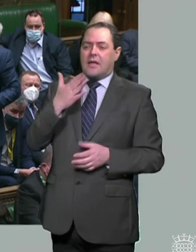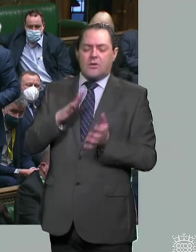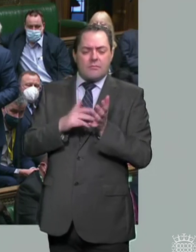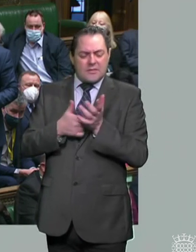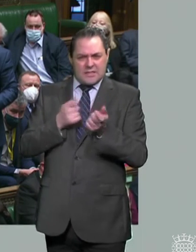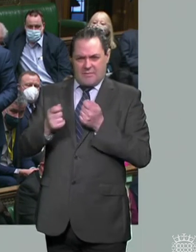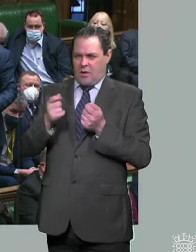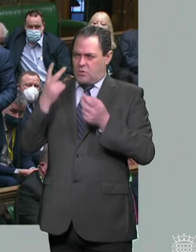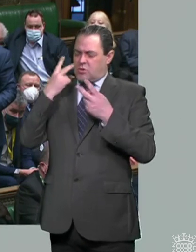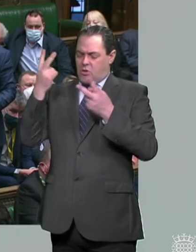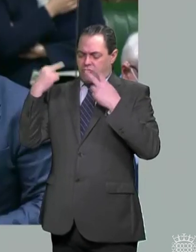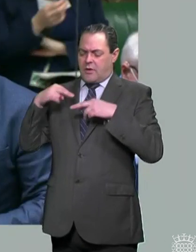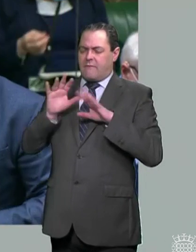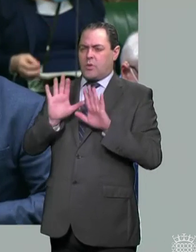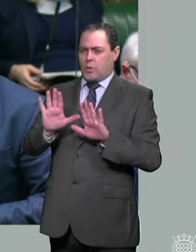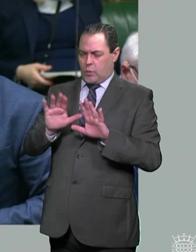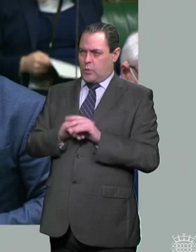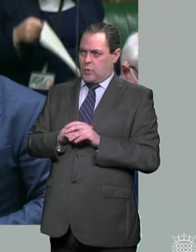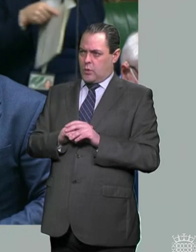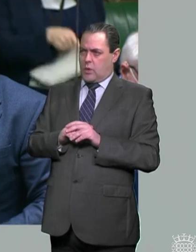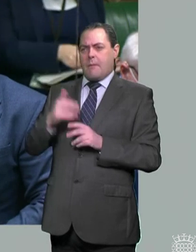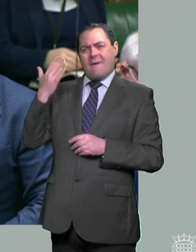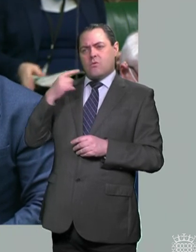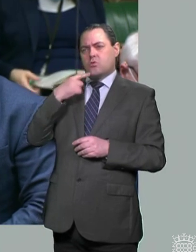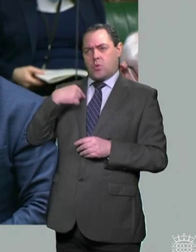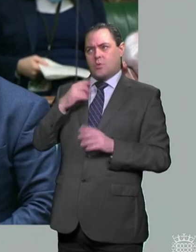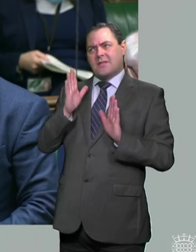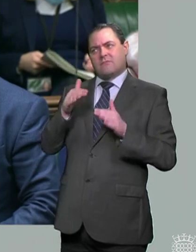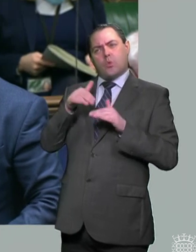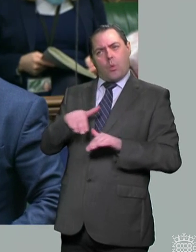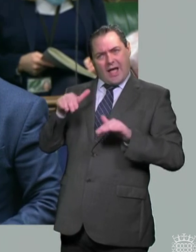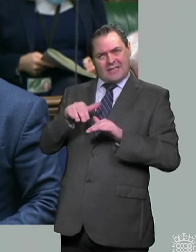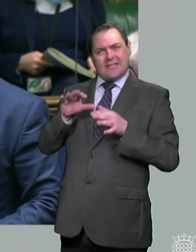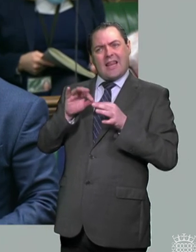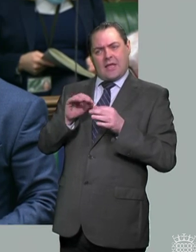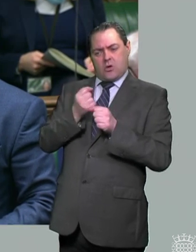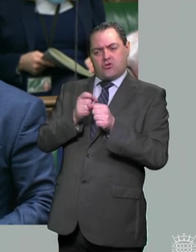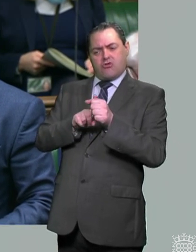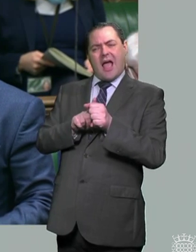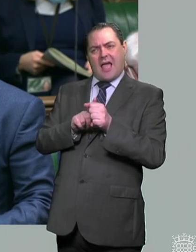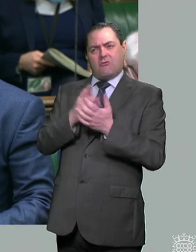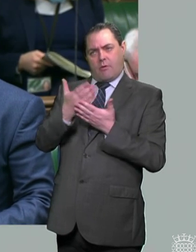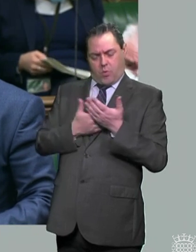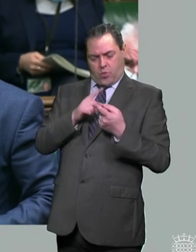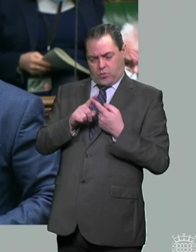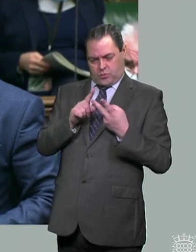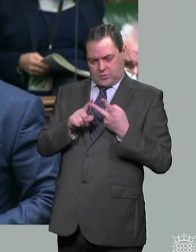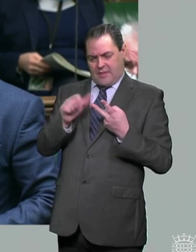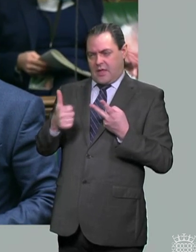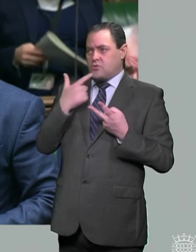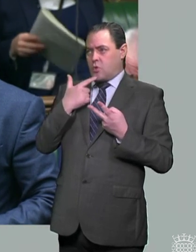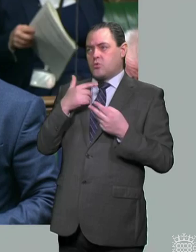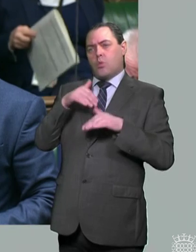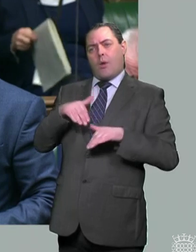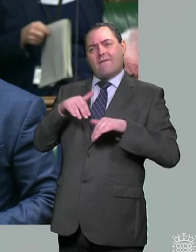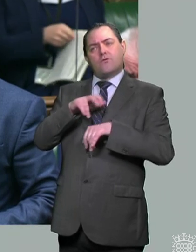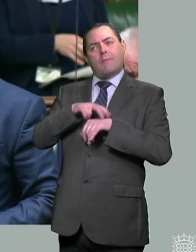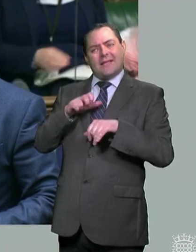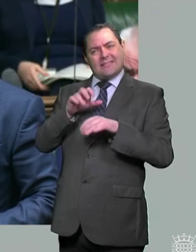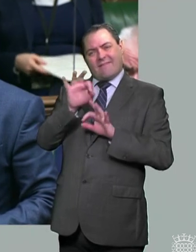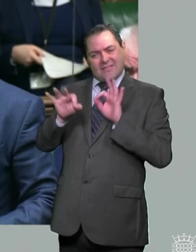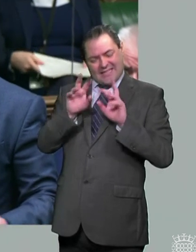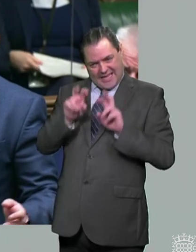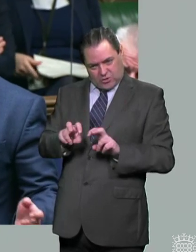Let us just recap, Mr Speaker. First we were told that we must wait for the Sue Gray report; then we were told that we must wait for the police investigation to conclude.